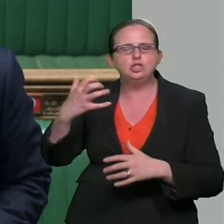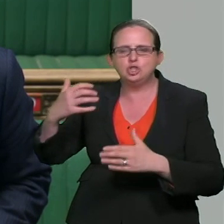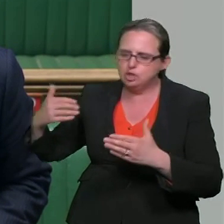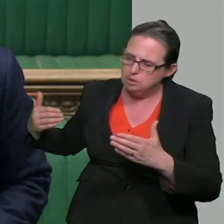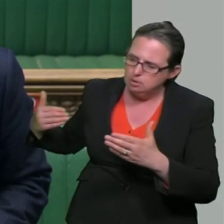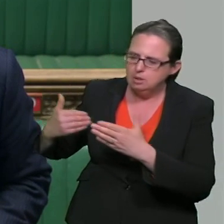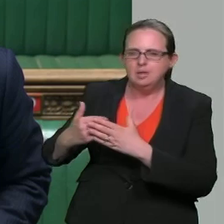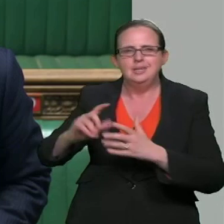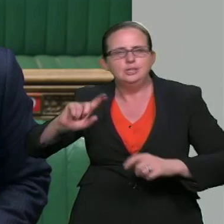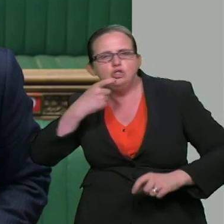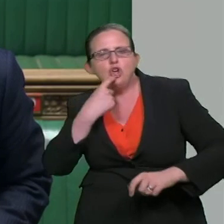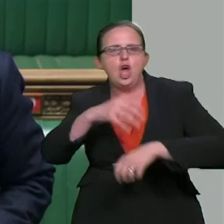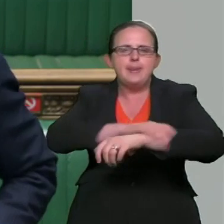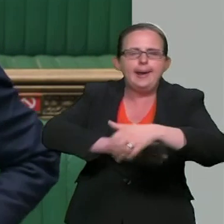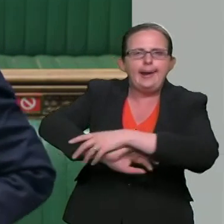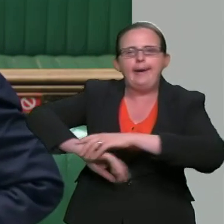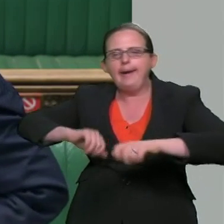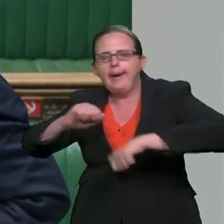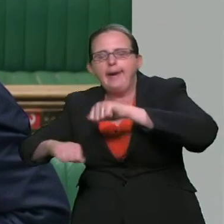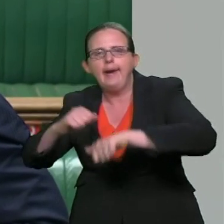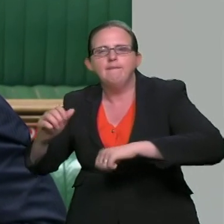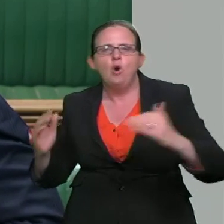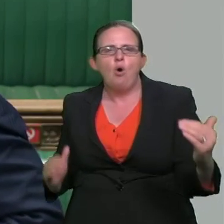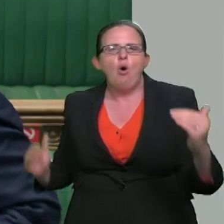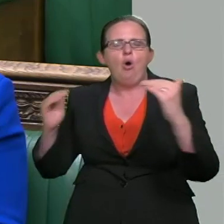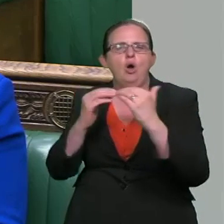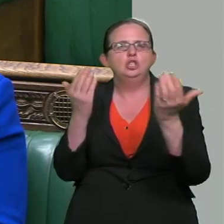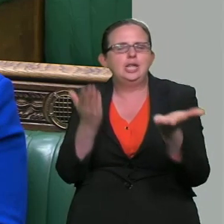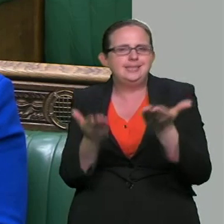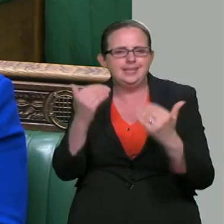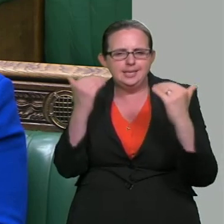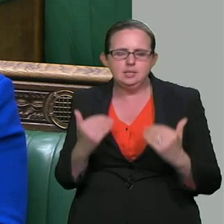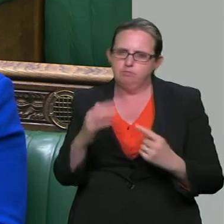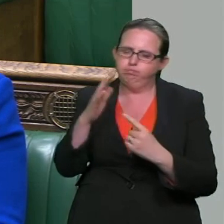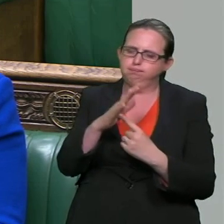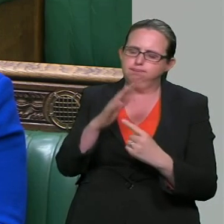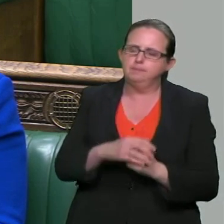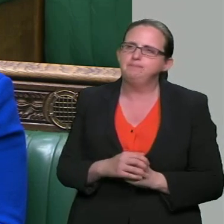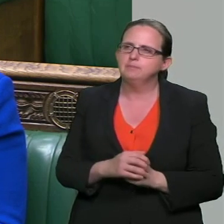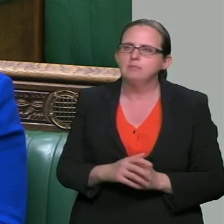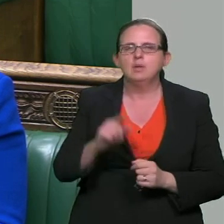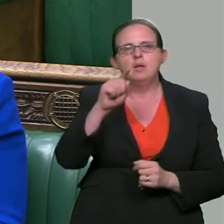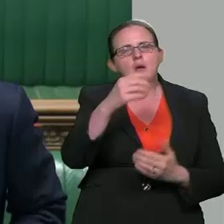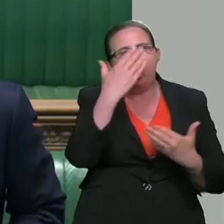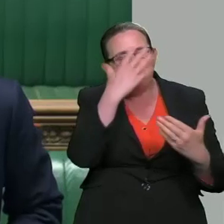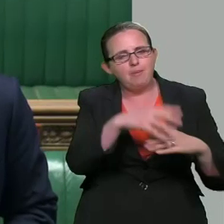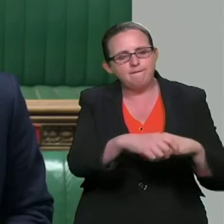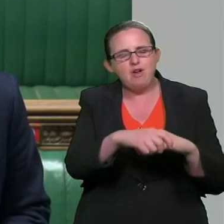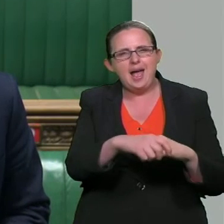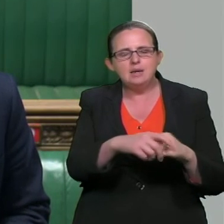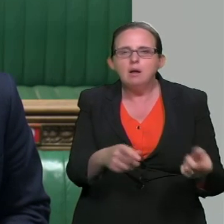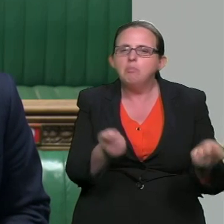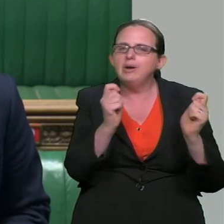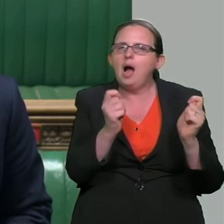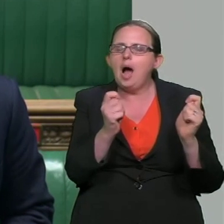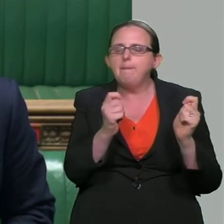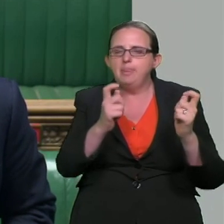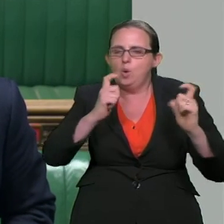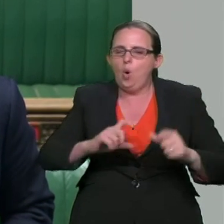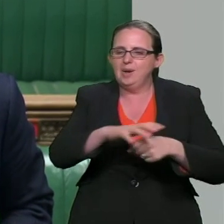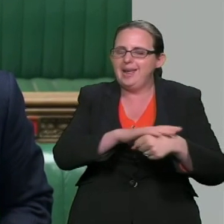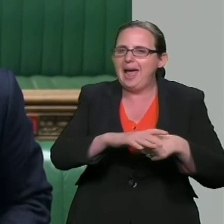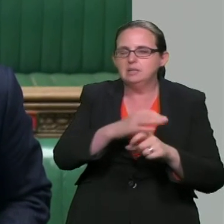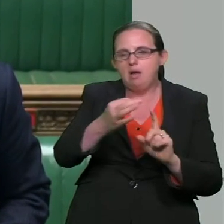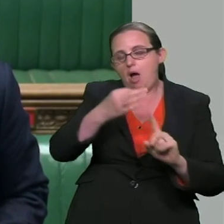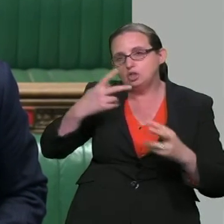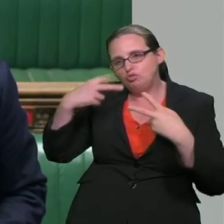My right honourable Friend raises a particular issue about the recent court case and asks for a review of the law.